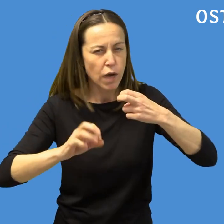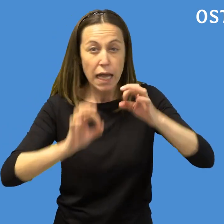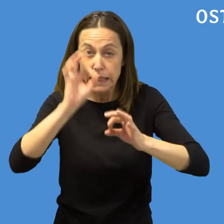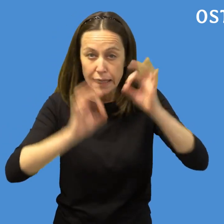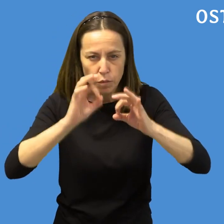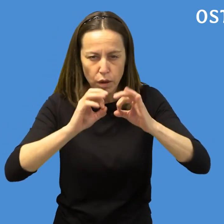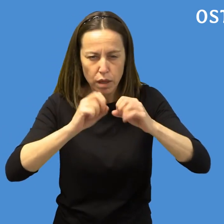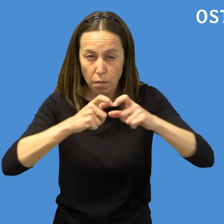porcentaje